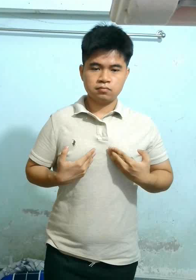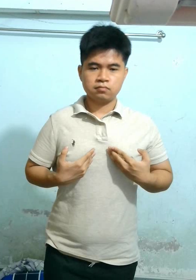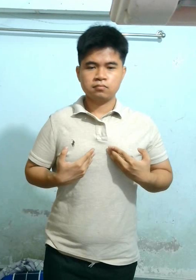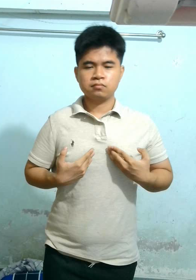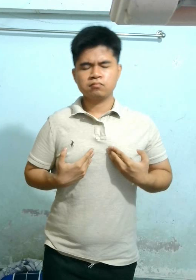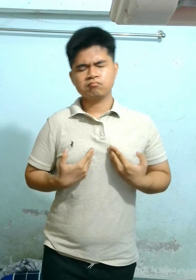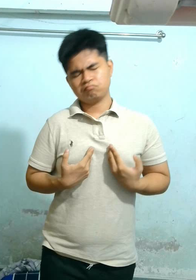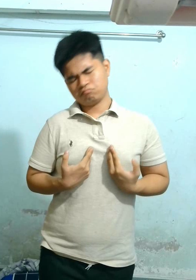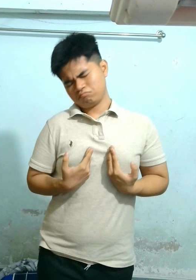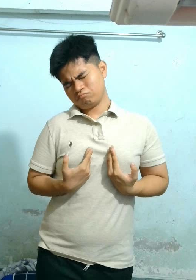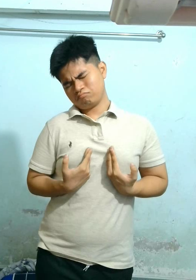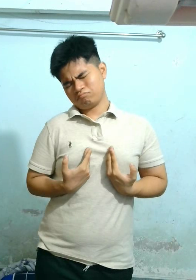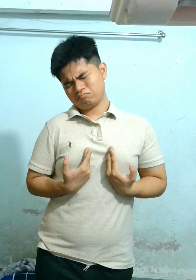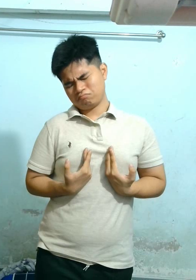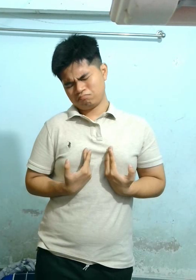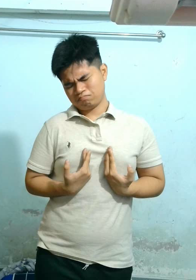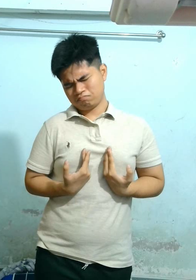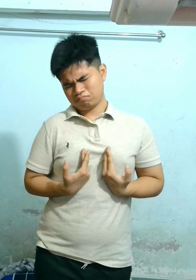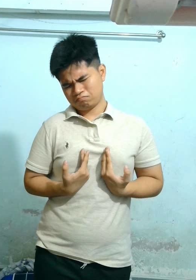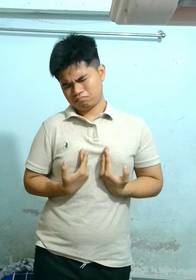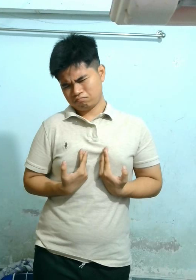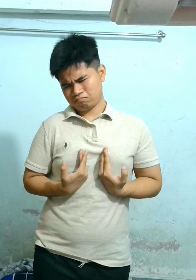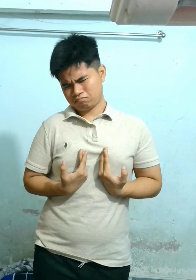met moi